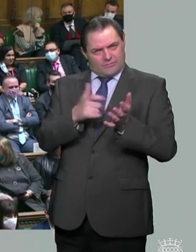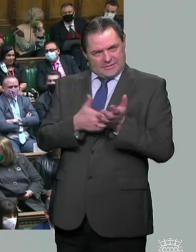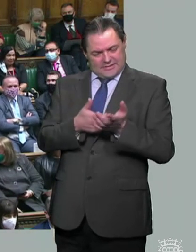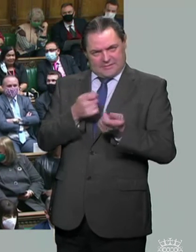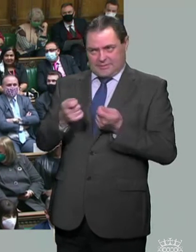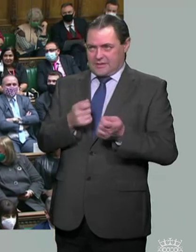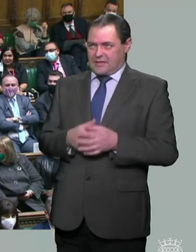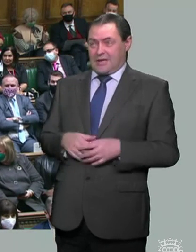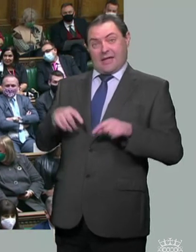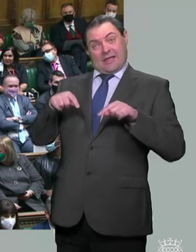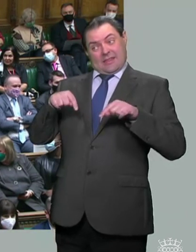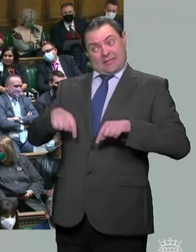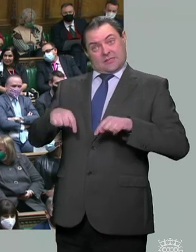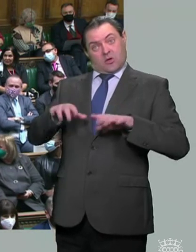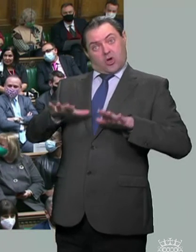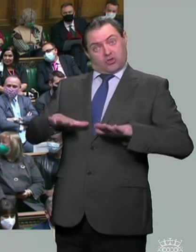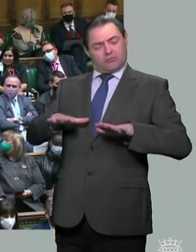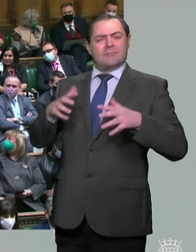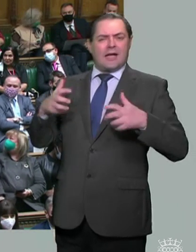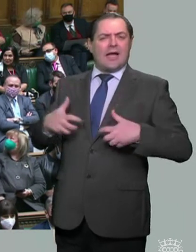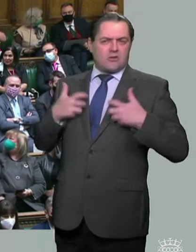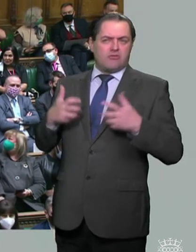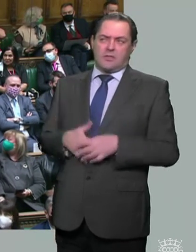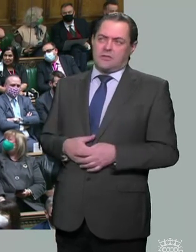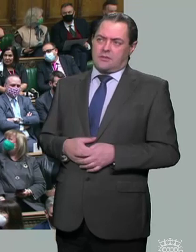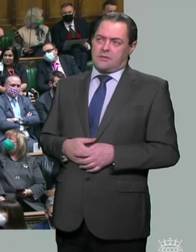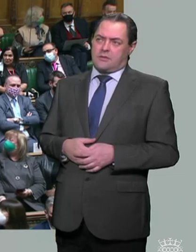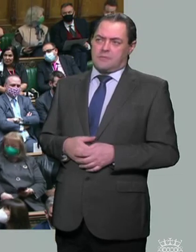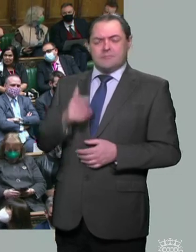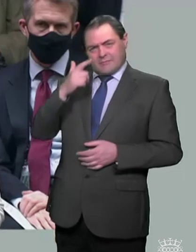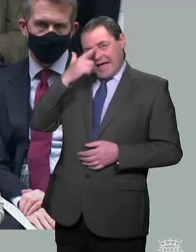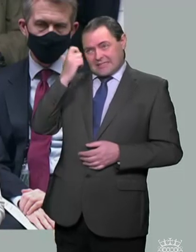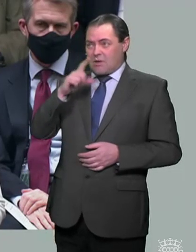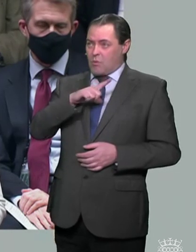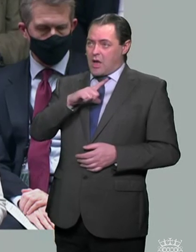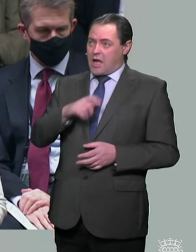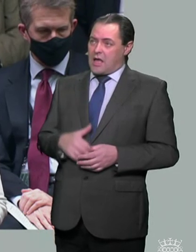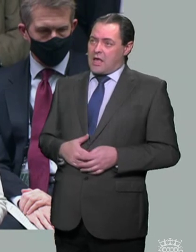This country is angry, and understandably so.